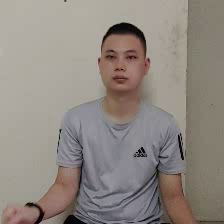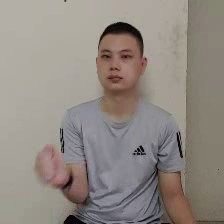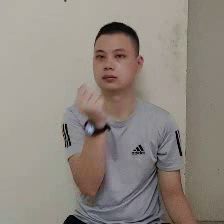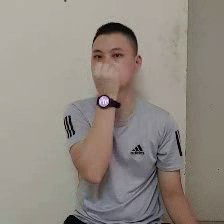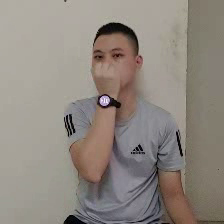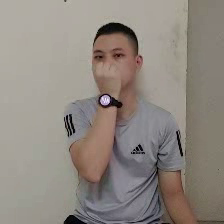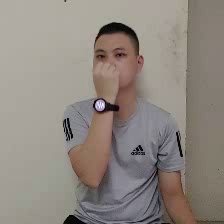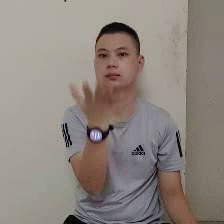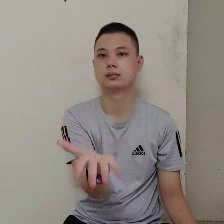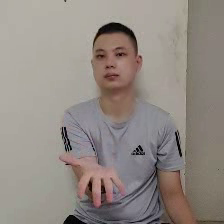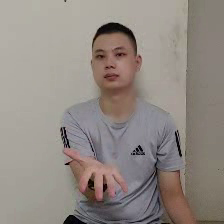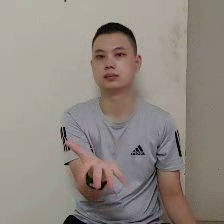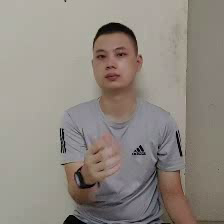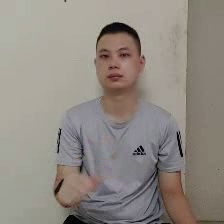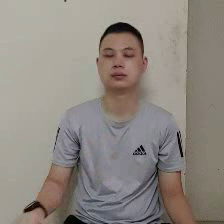Cảm ơn